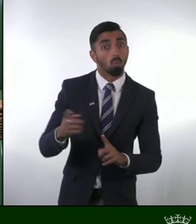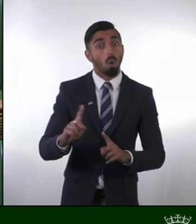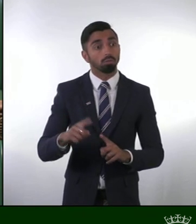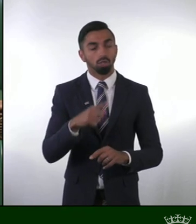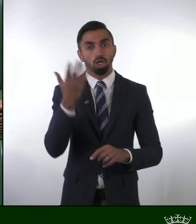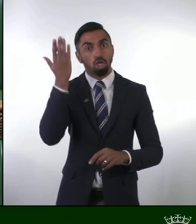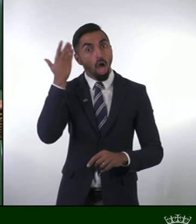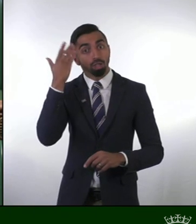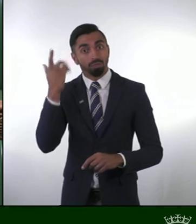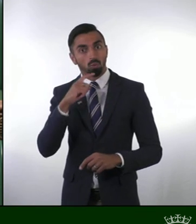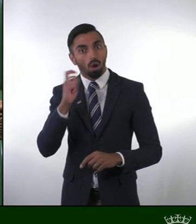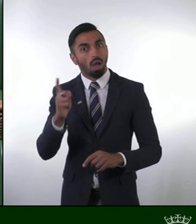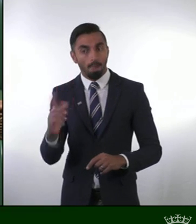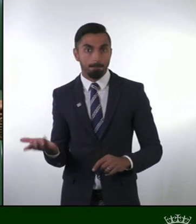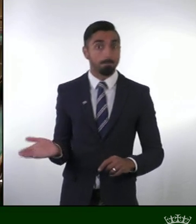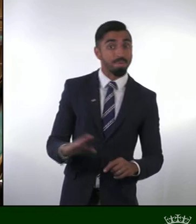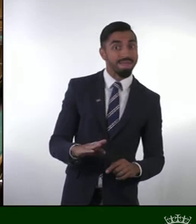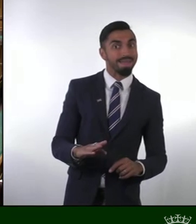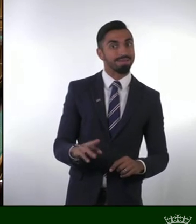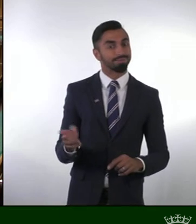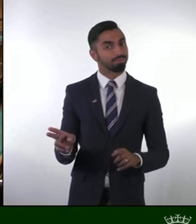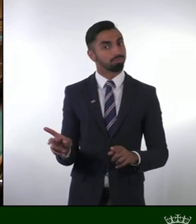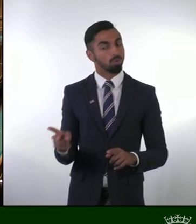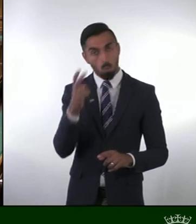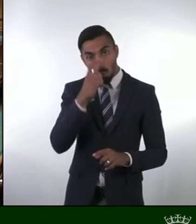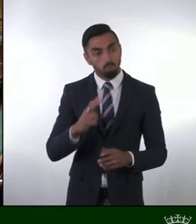We have a plan, we are following it and we are going to stick to it.